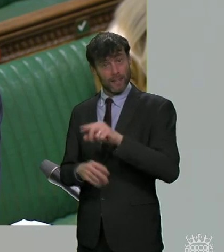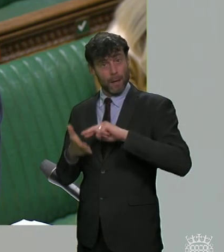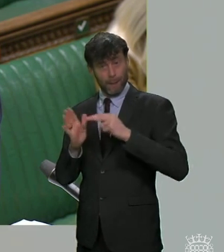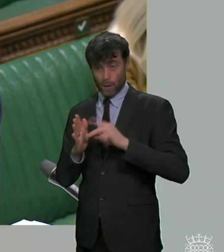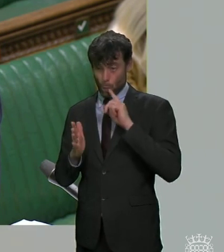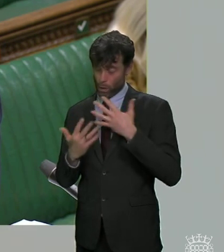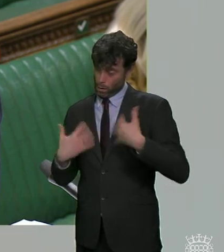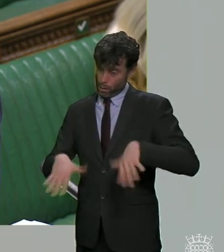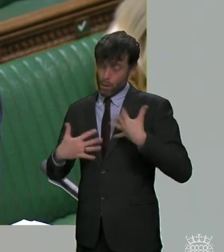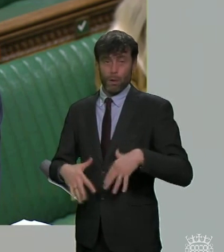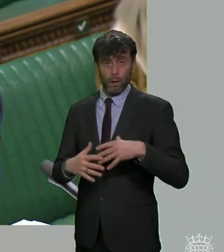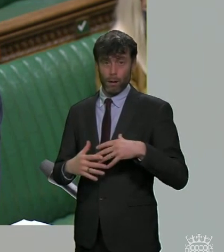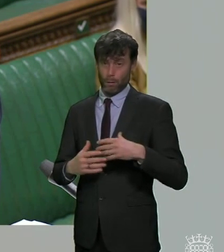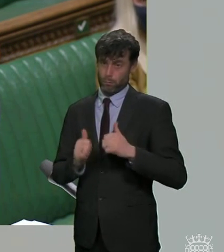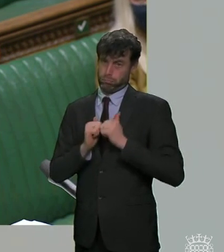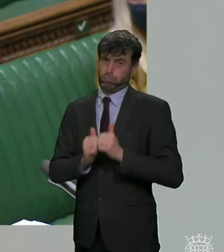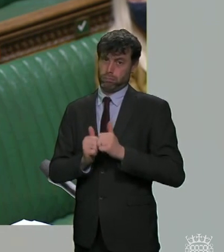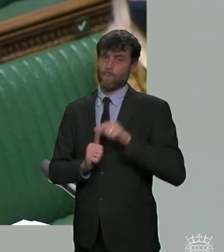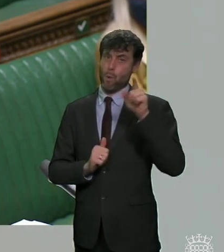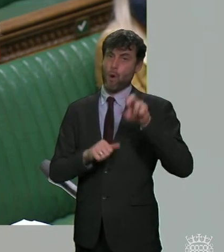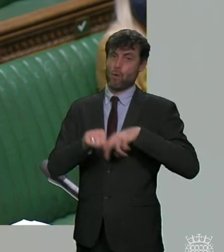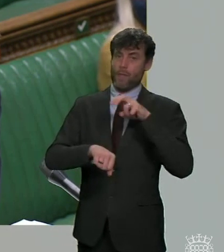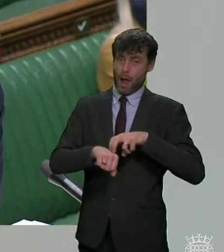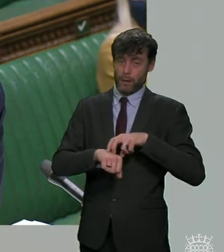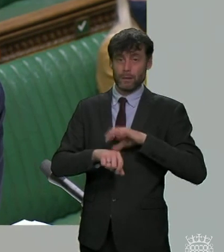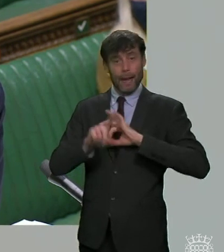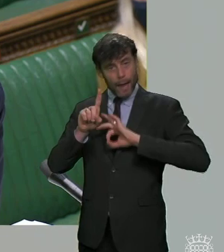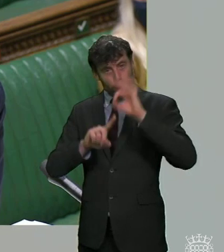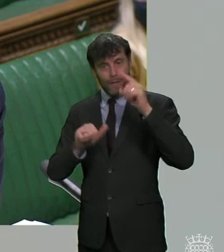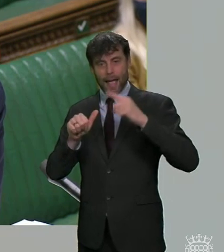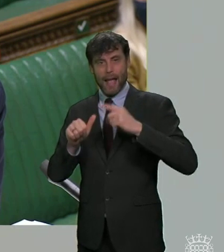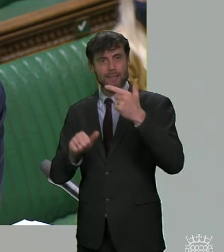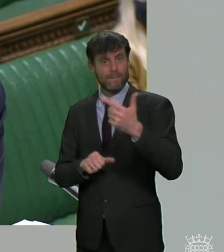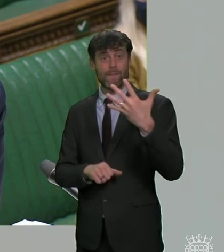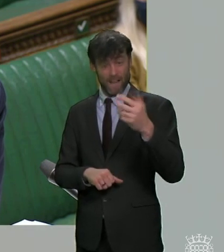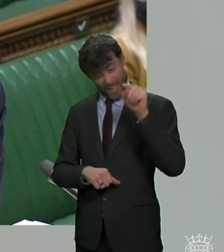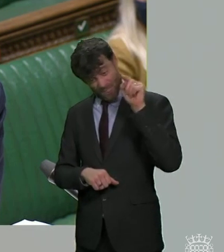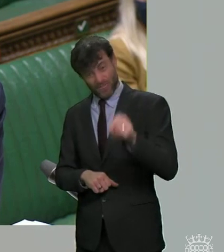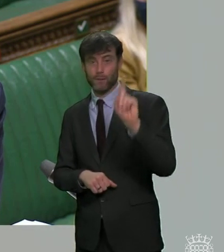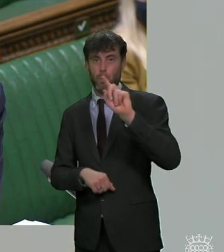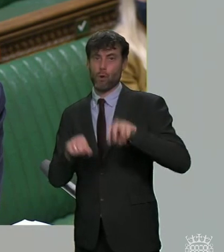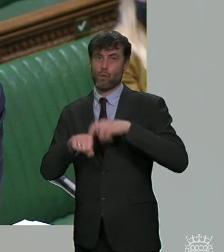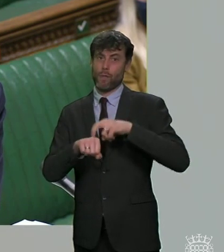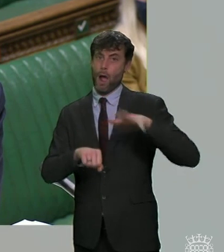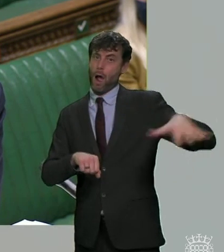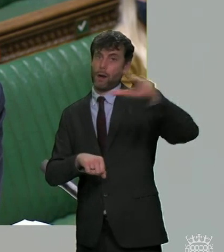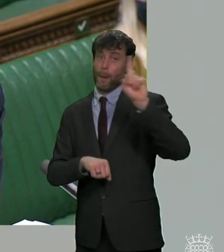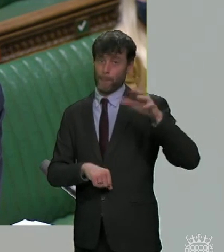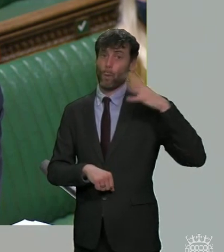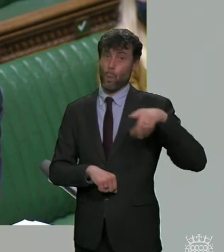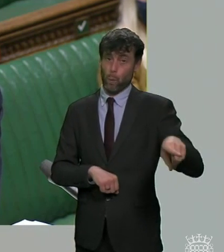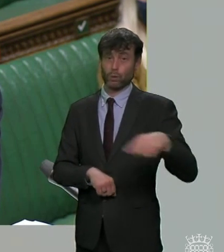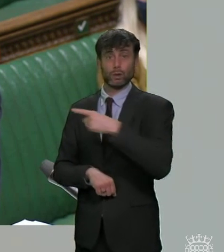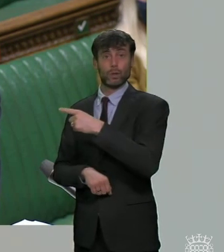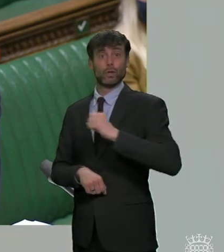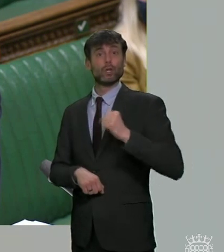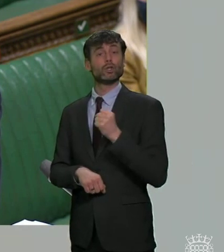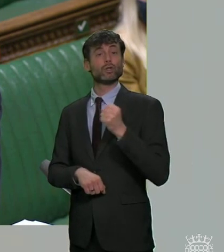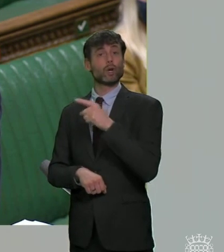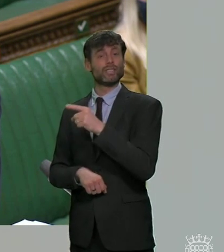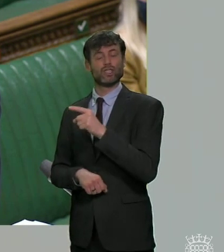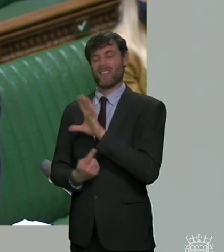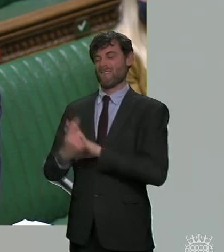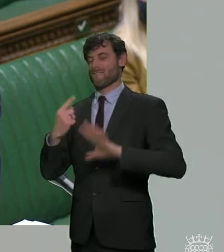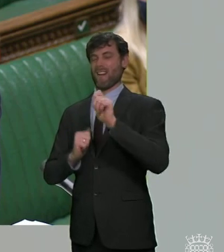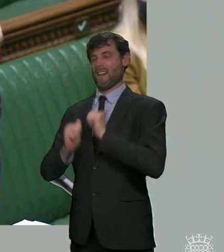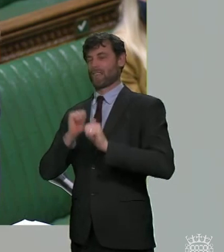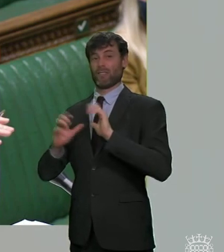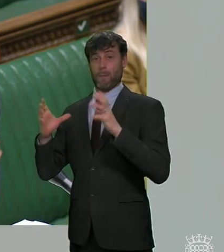That includes upgrading the A75, which is the single biggest thing that people in Northern Ireland wanted, by the way, and which the Scottish nationalists—the Scottish National party—have totally failed to do.